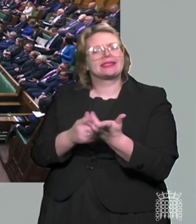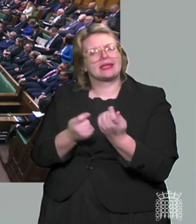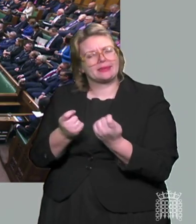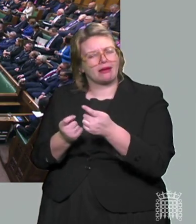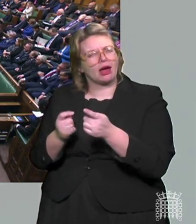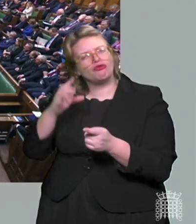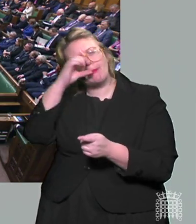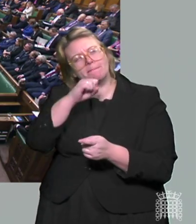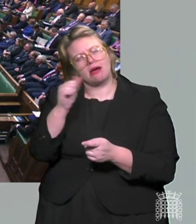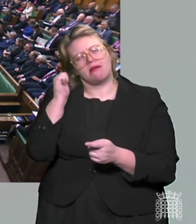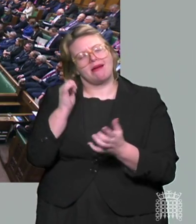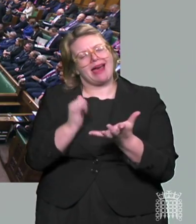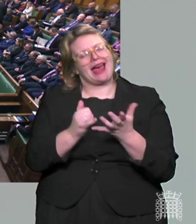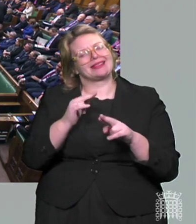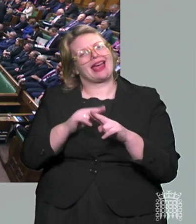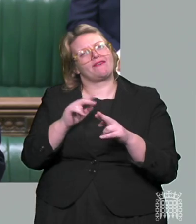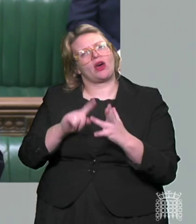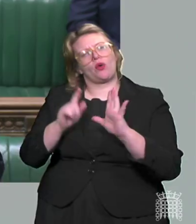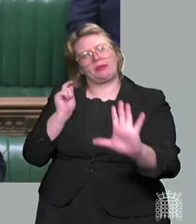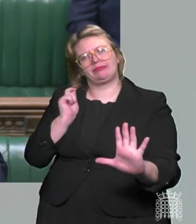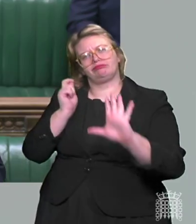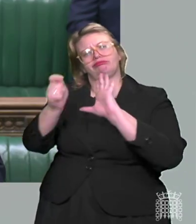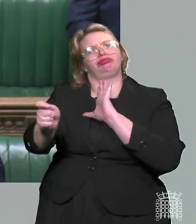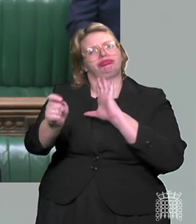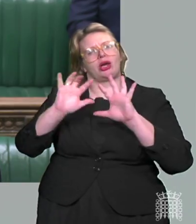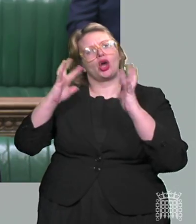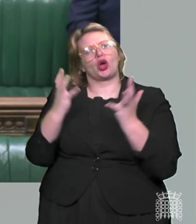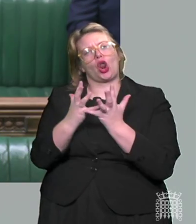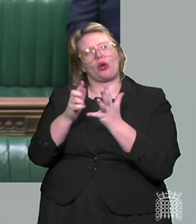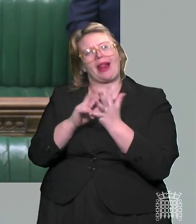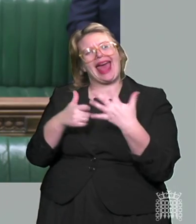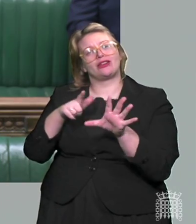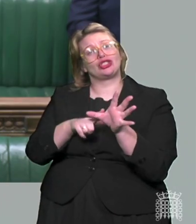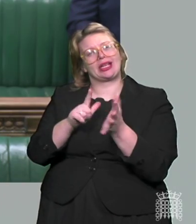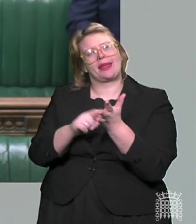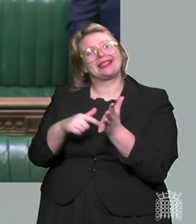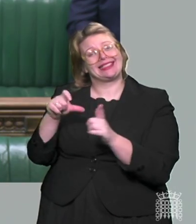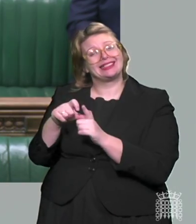That is the right focus, as we hope that in so doing we will have a good effect on the behaviour of those fighting this conflict at the moment.